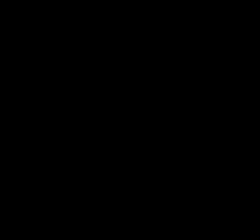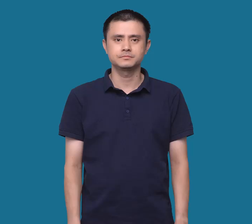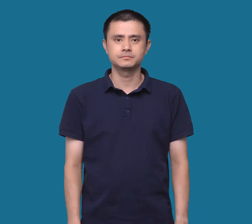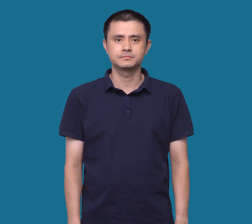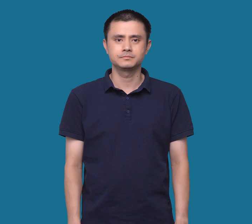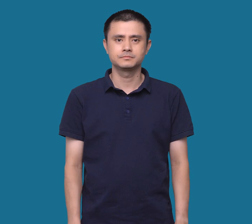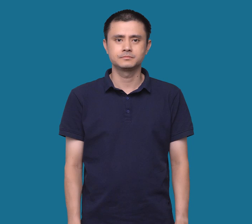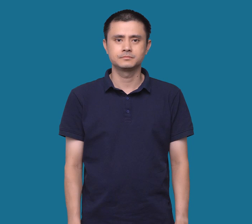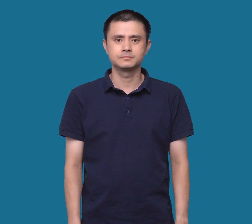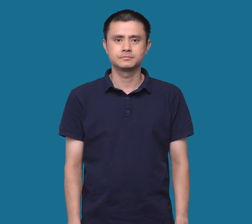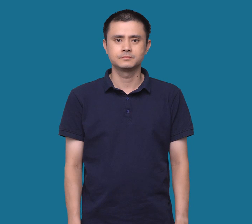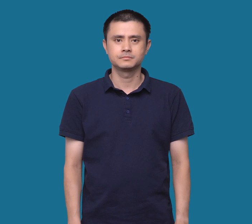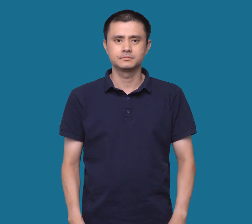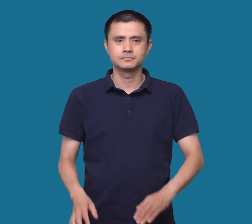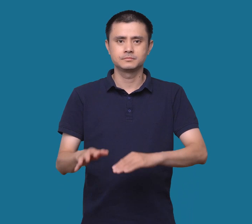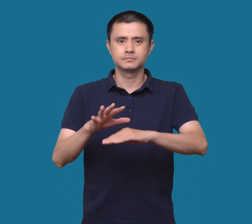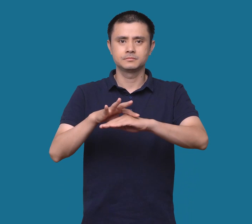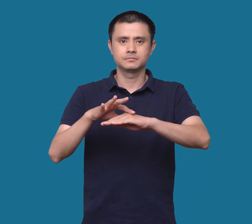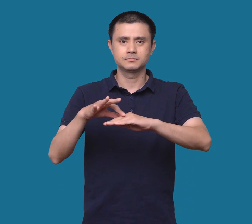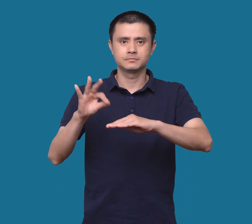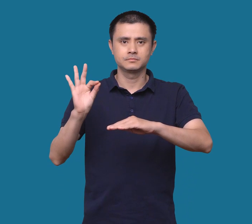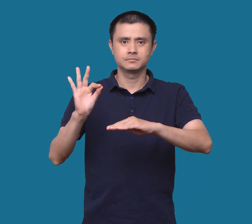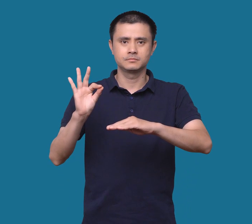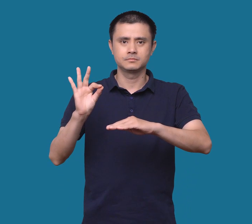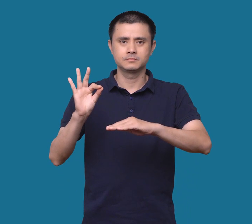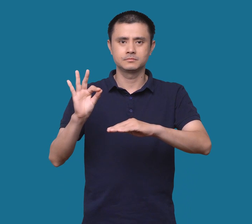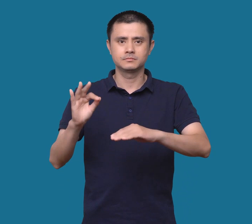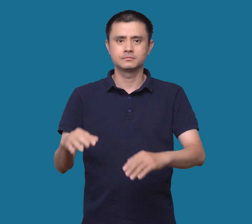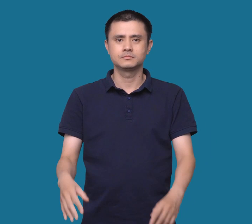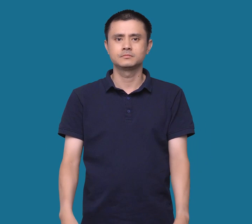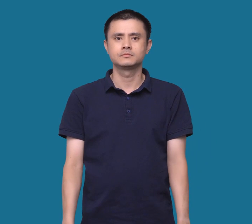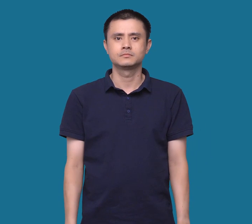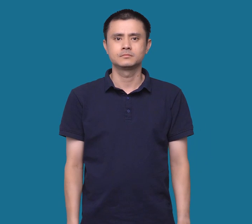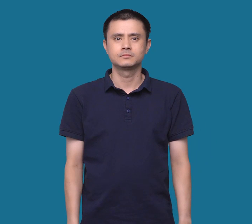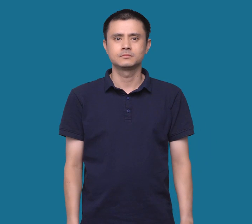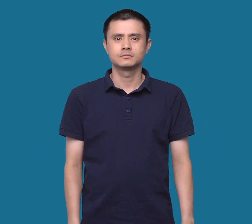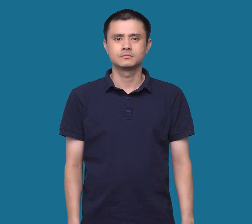Bình Thuận